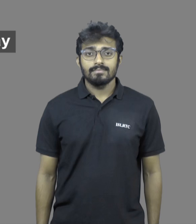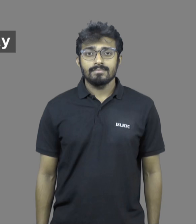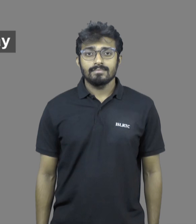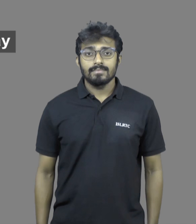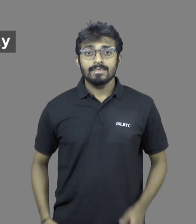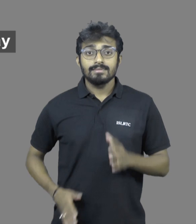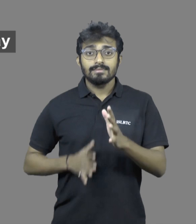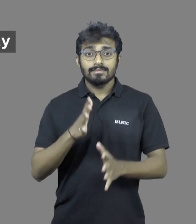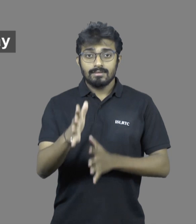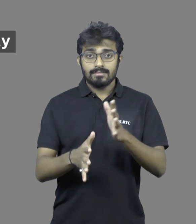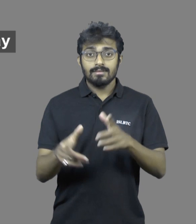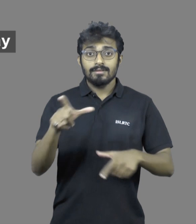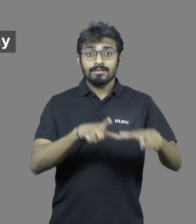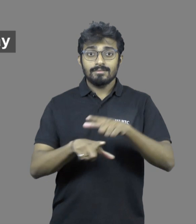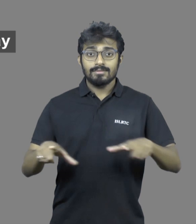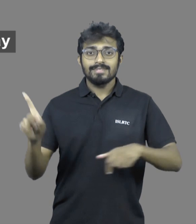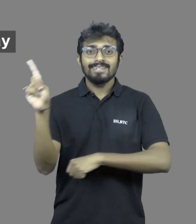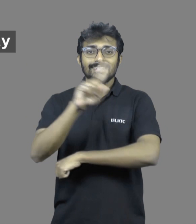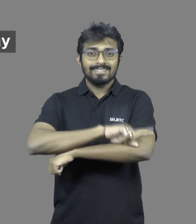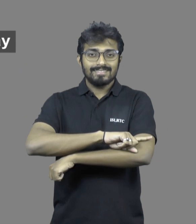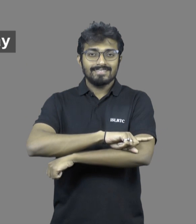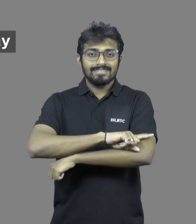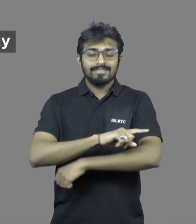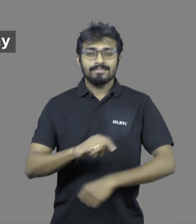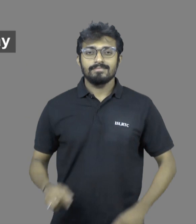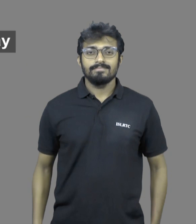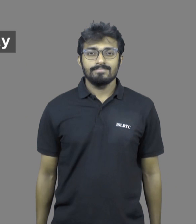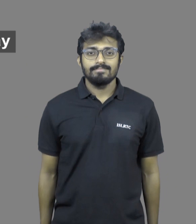Sign Language Day